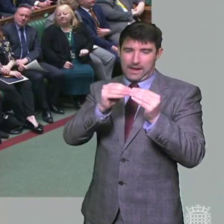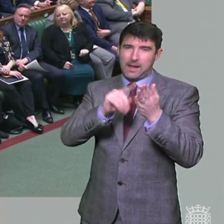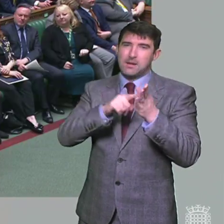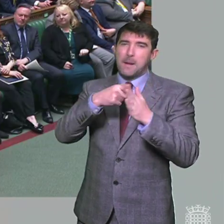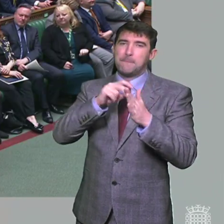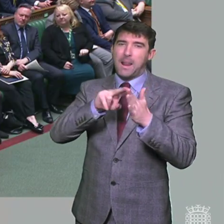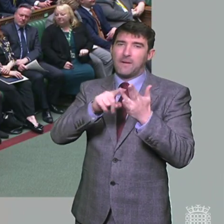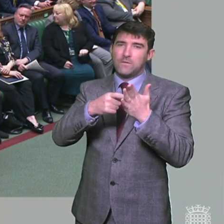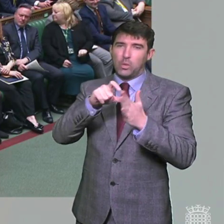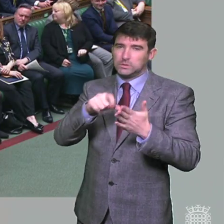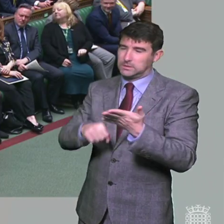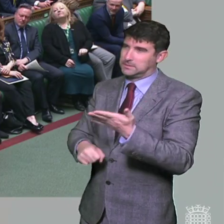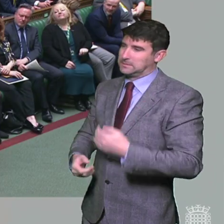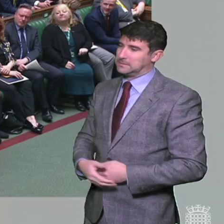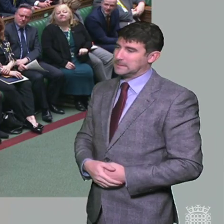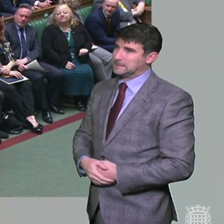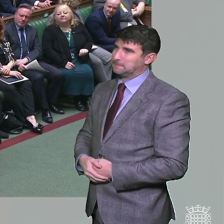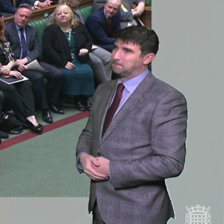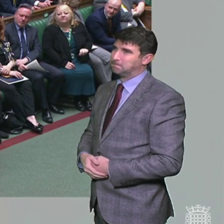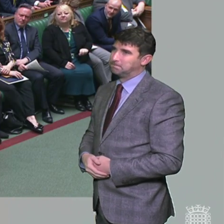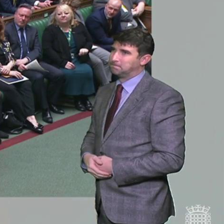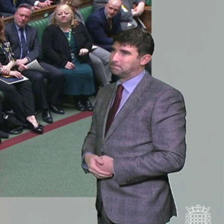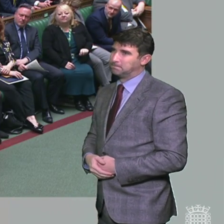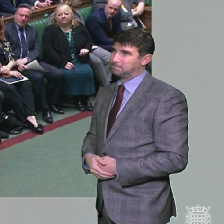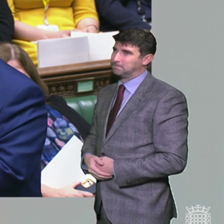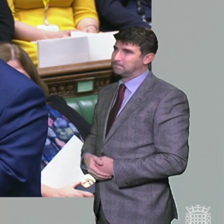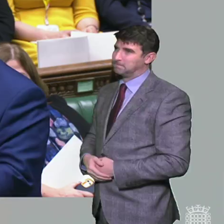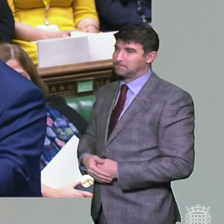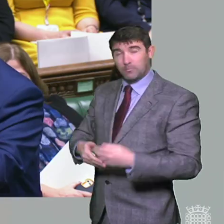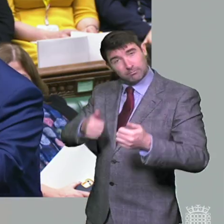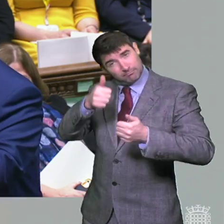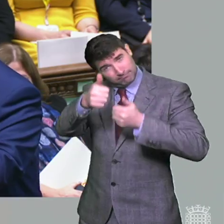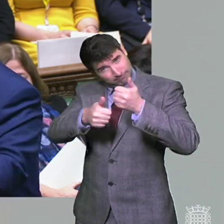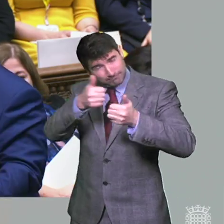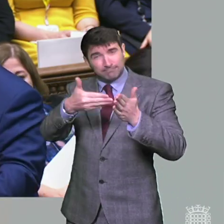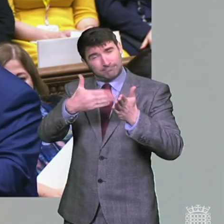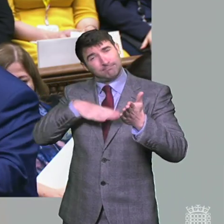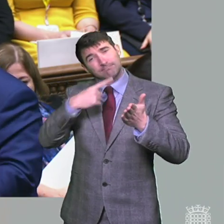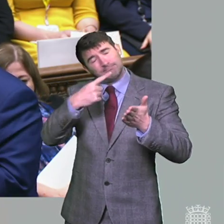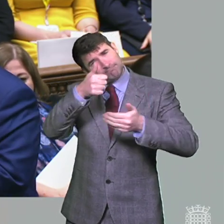I congratulate the new Prime Minister on becoming the first British Asian to hold the office.